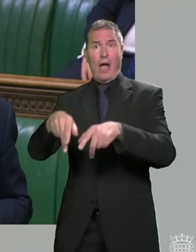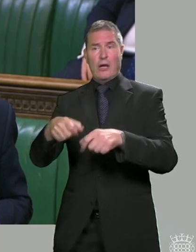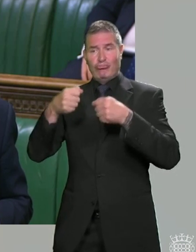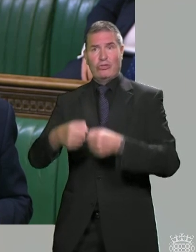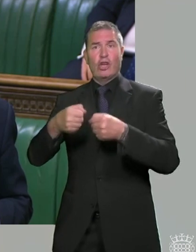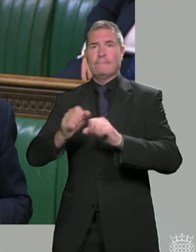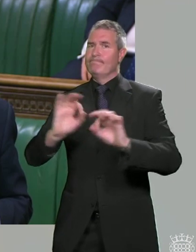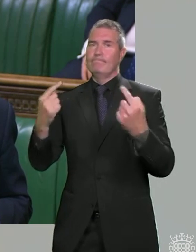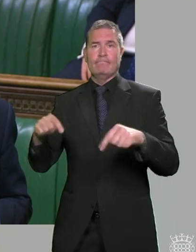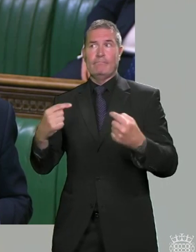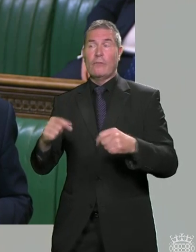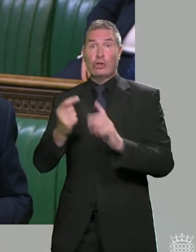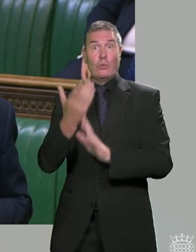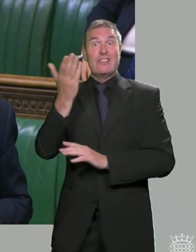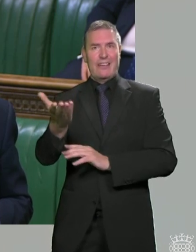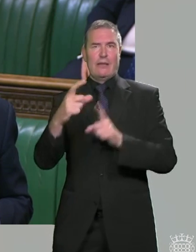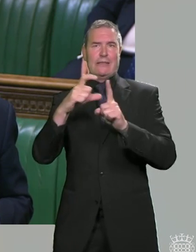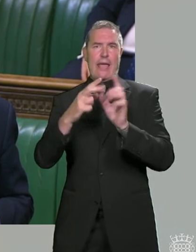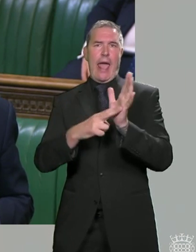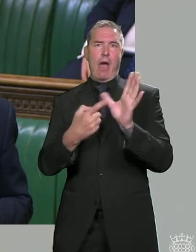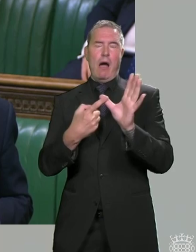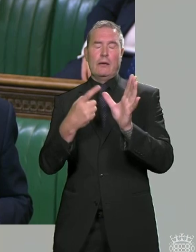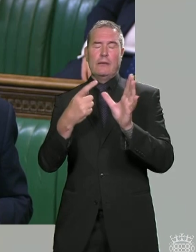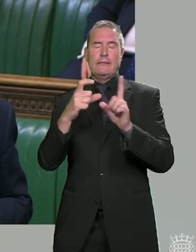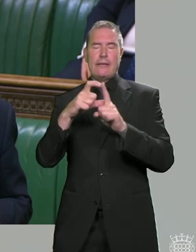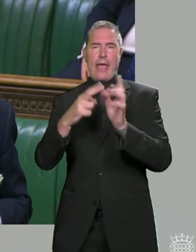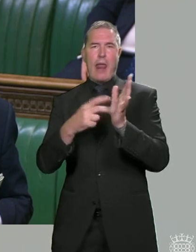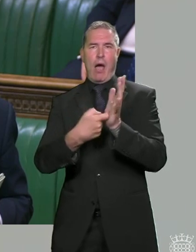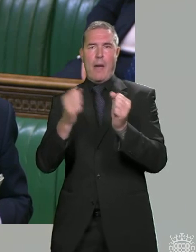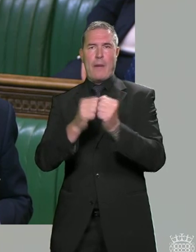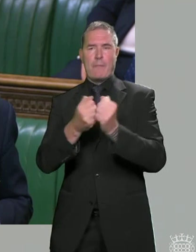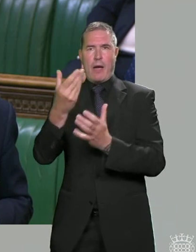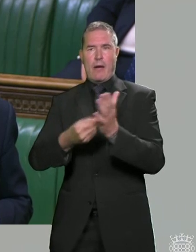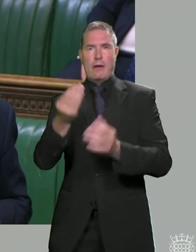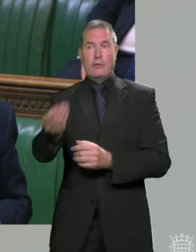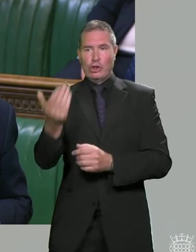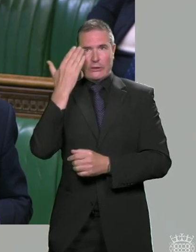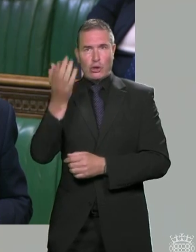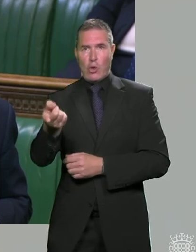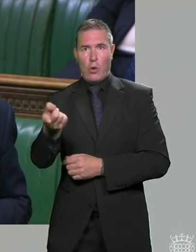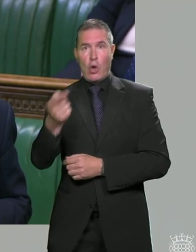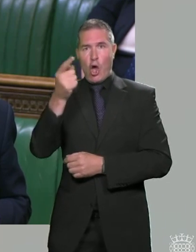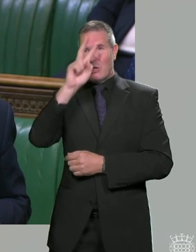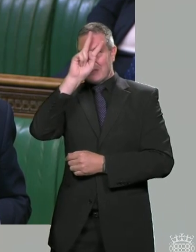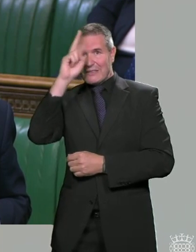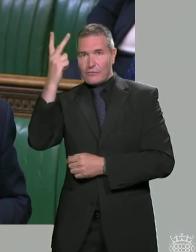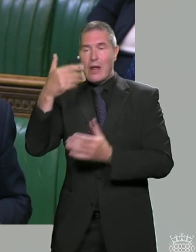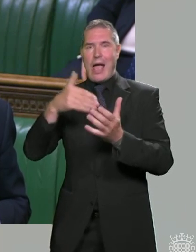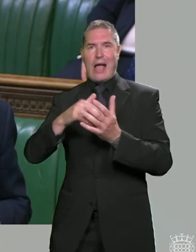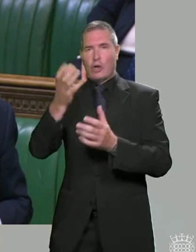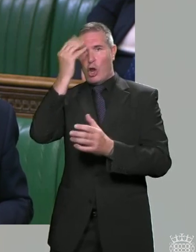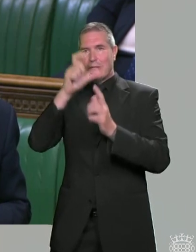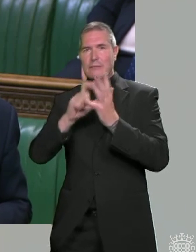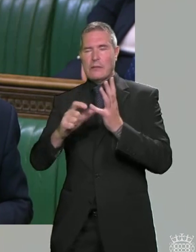Her family said she was given a DNR without them knowing, and with her learning disabilities and schizophrenia stated as reasons.